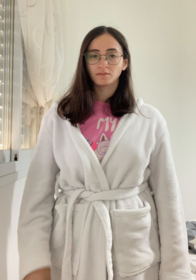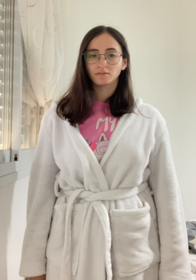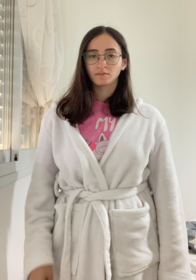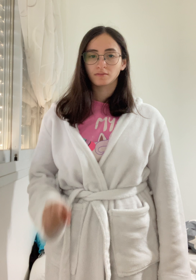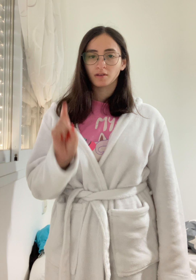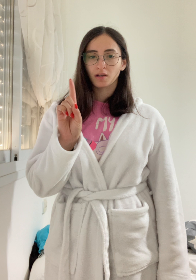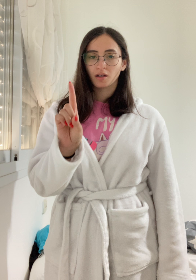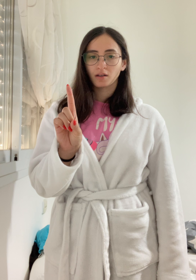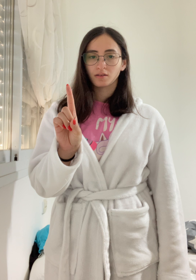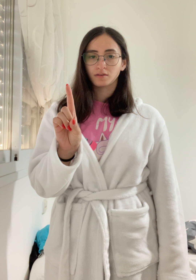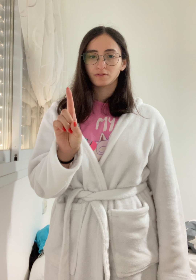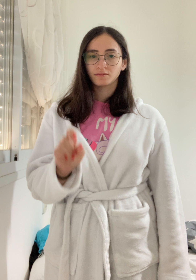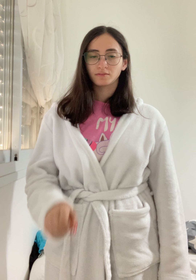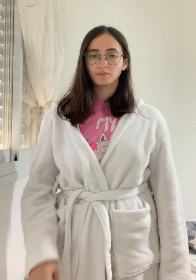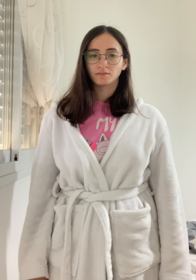אחד